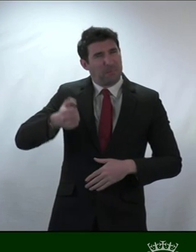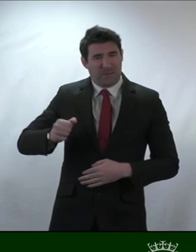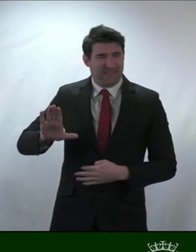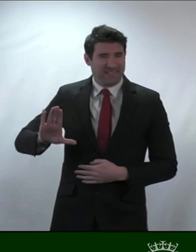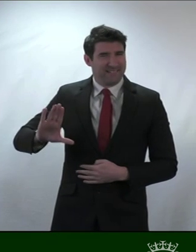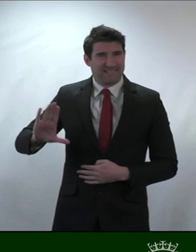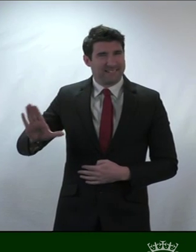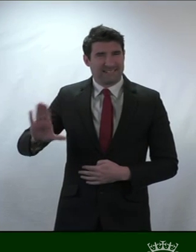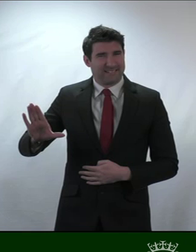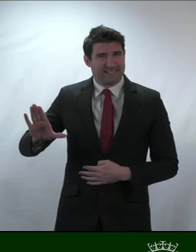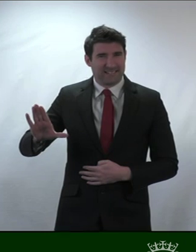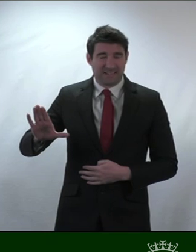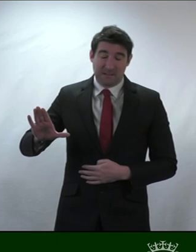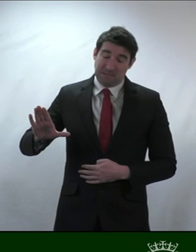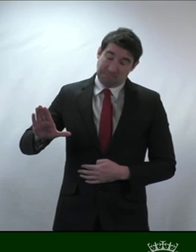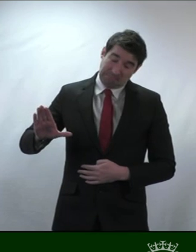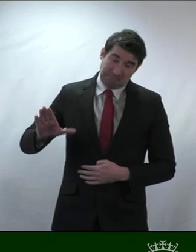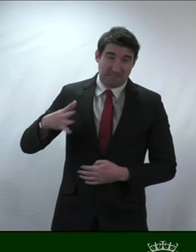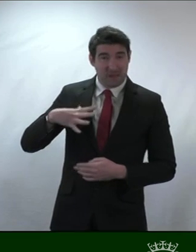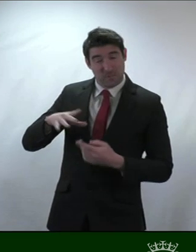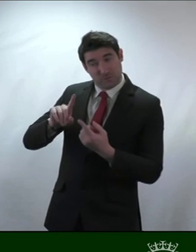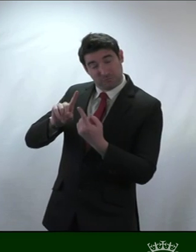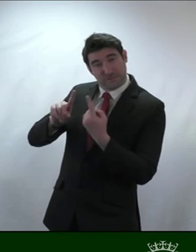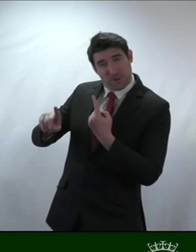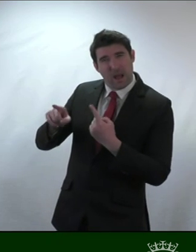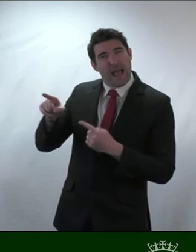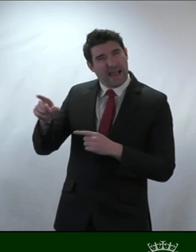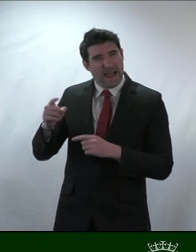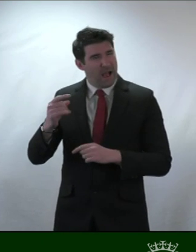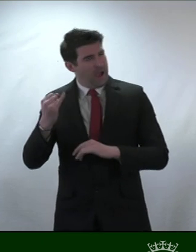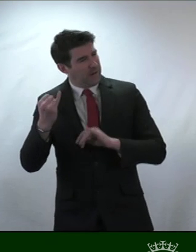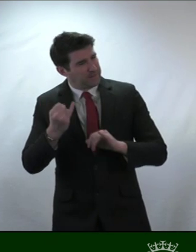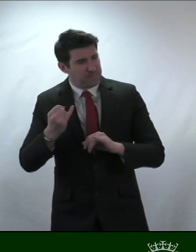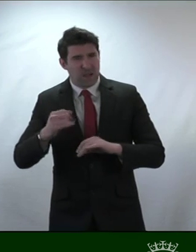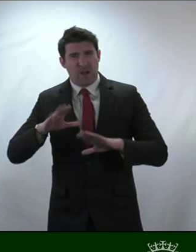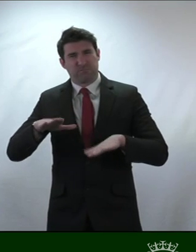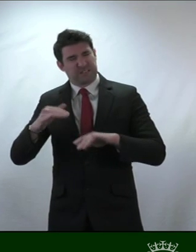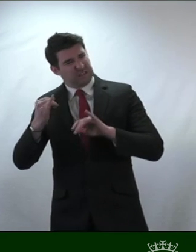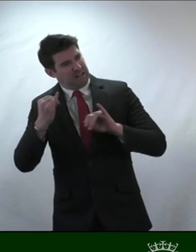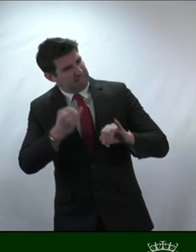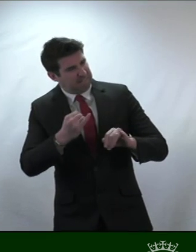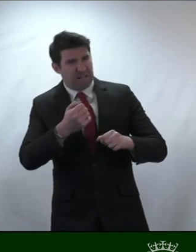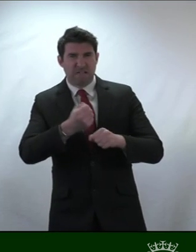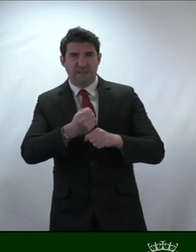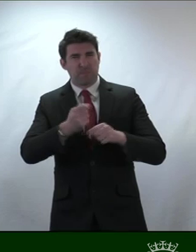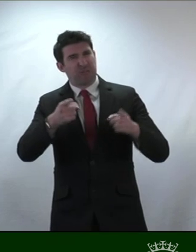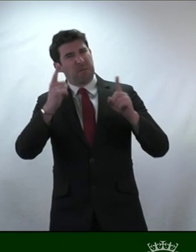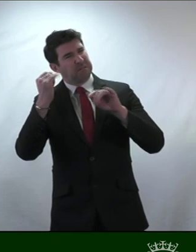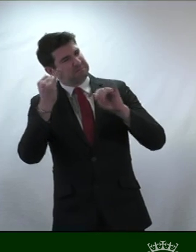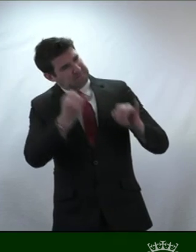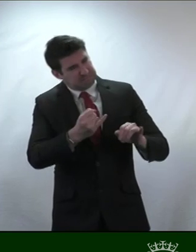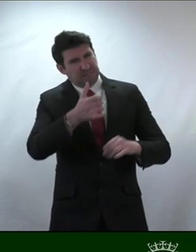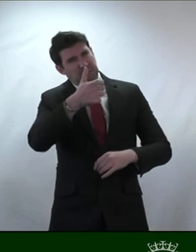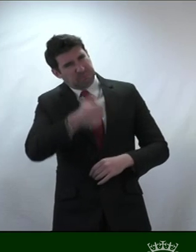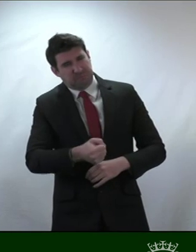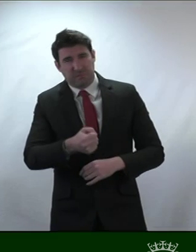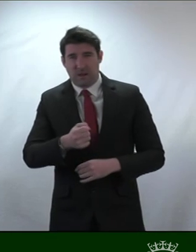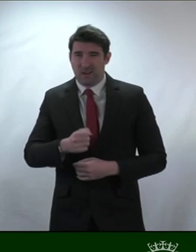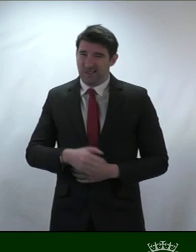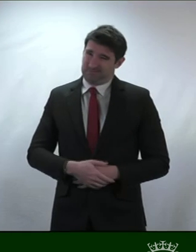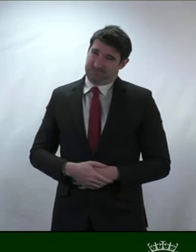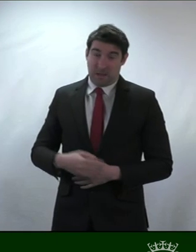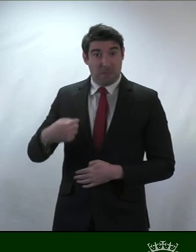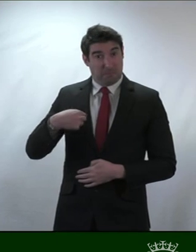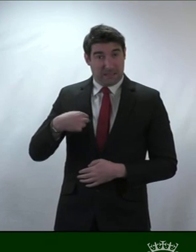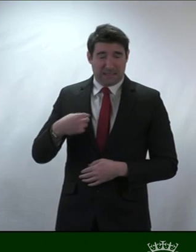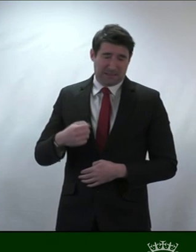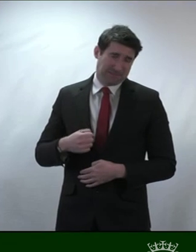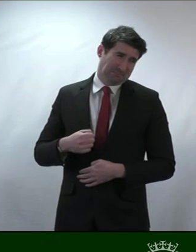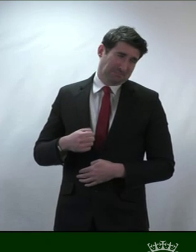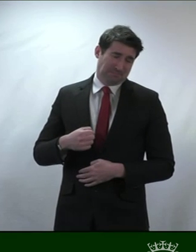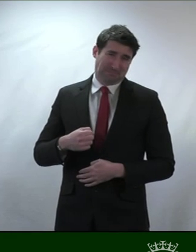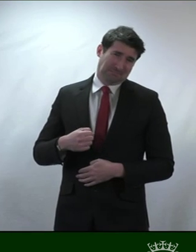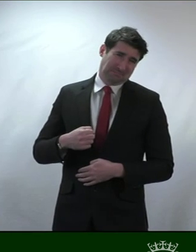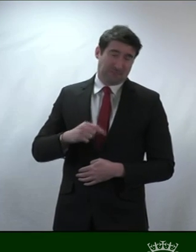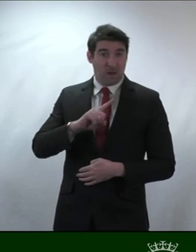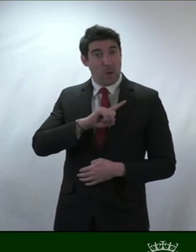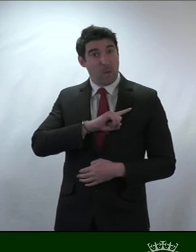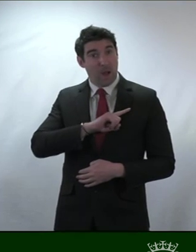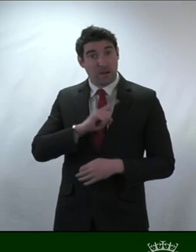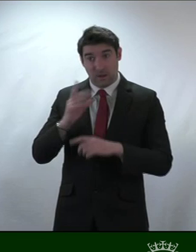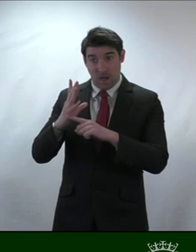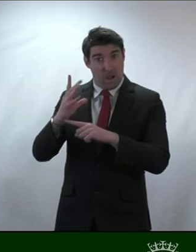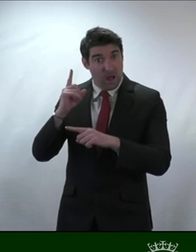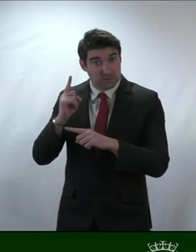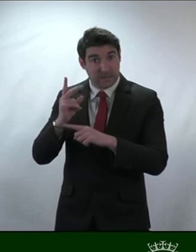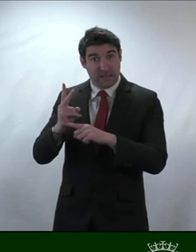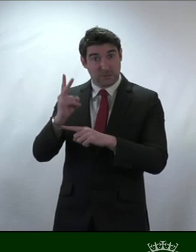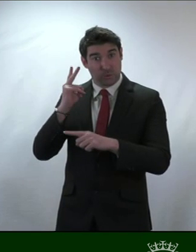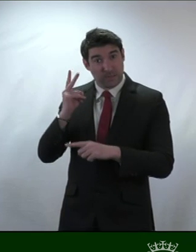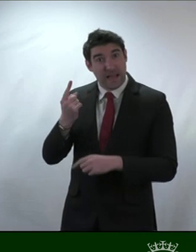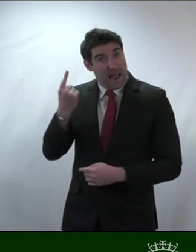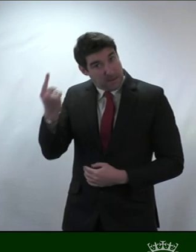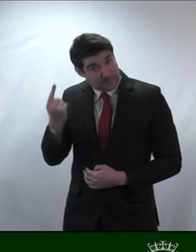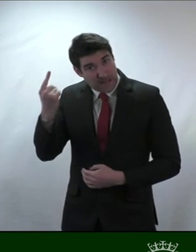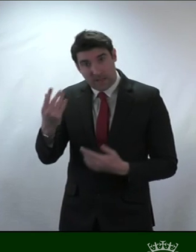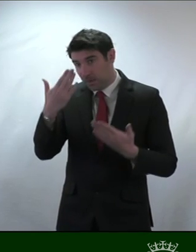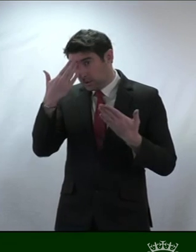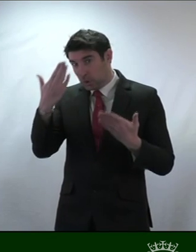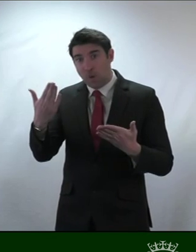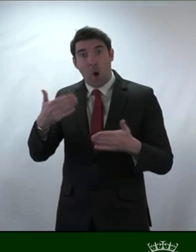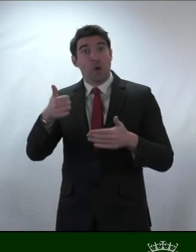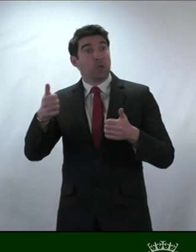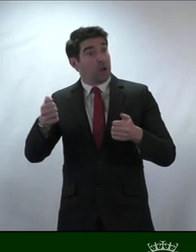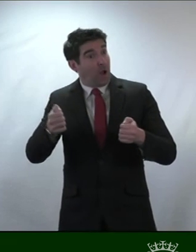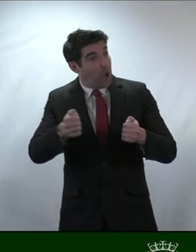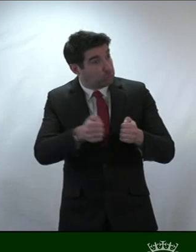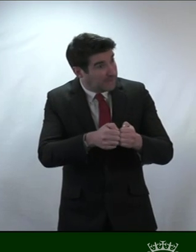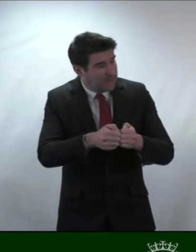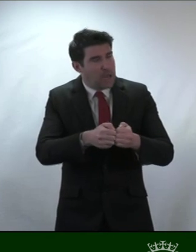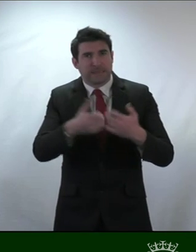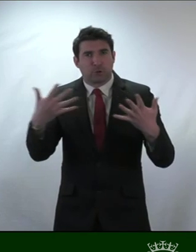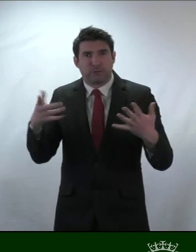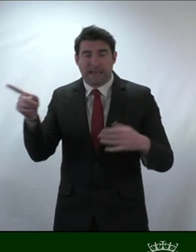and learned Gentleman, I would take his criticisms of the UK Government’s decisions a little more seriously, frankly, if he had been able to decide last week, or the week before, whether he even supported the approach we were taking or opposed it.